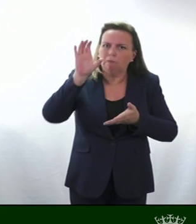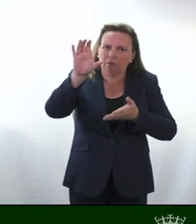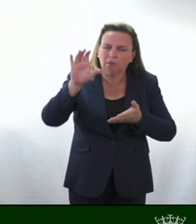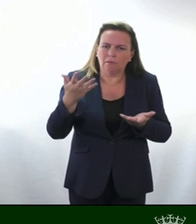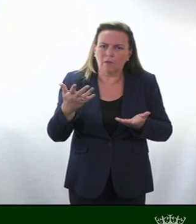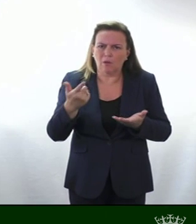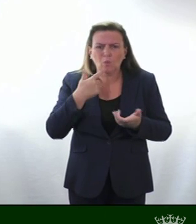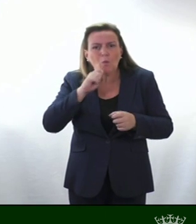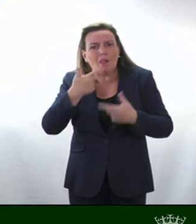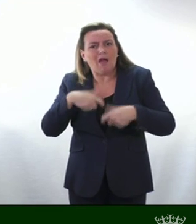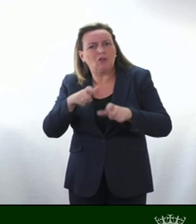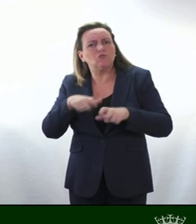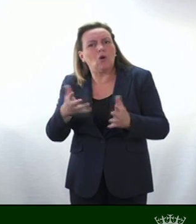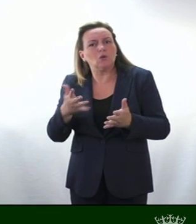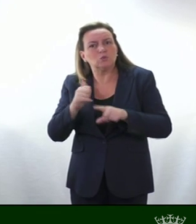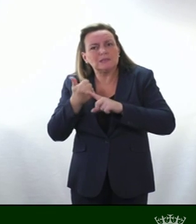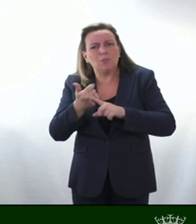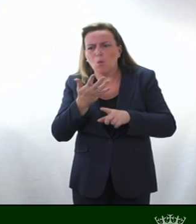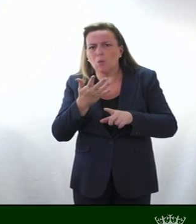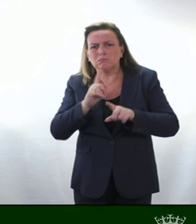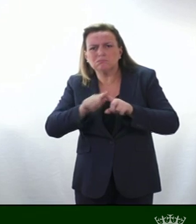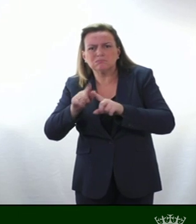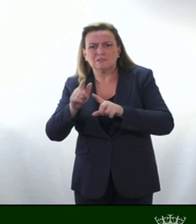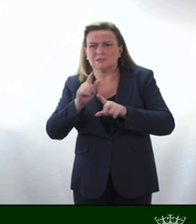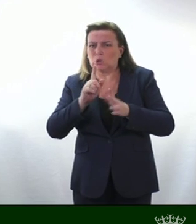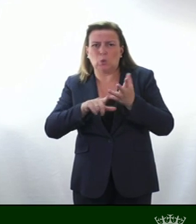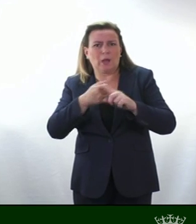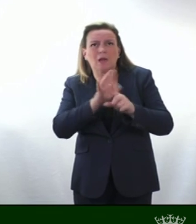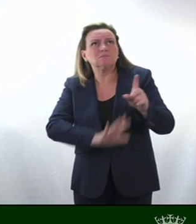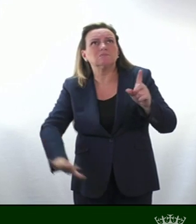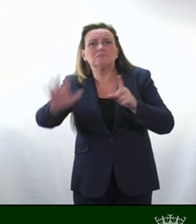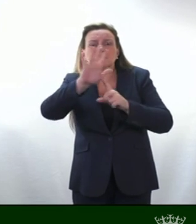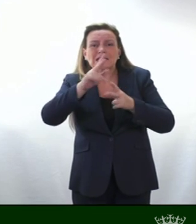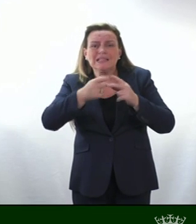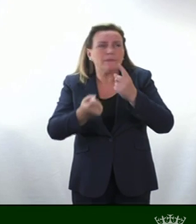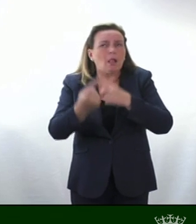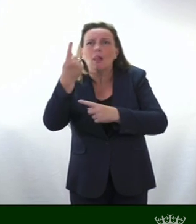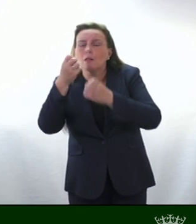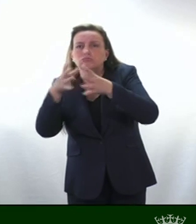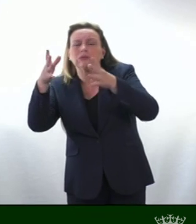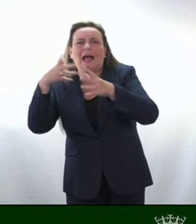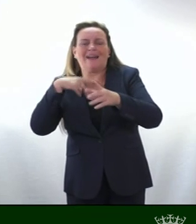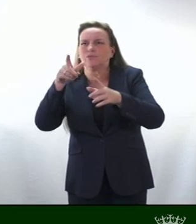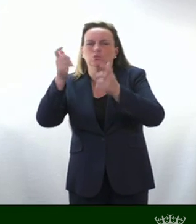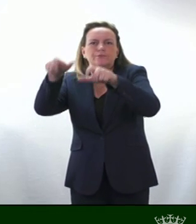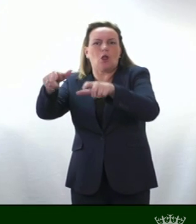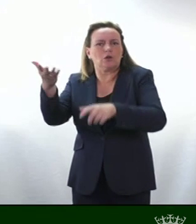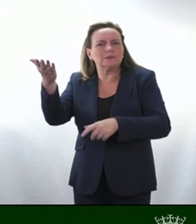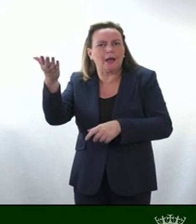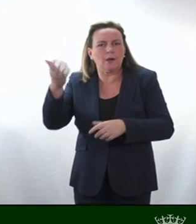We will continue to support all areas across the country that have to go into local measures.